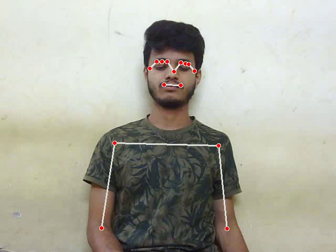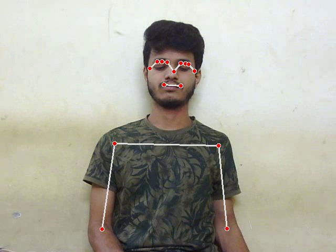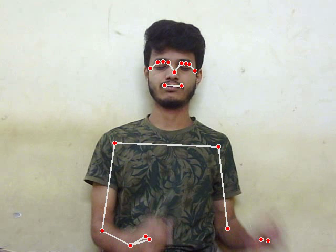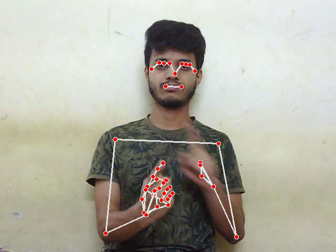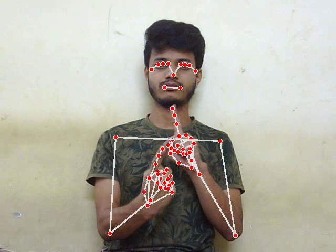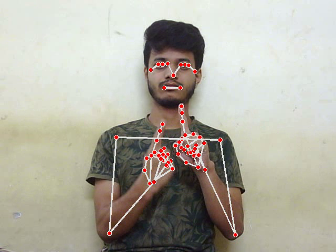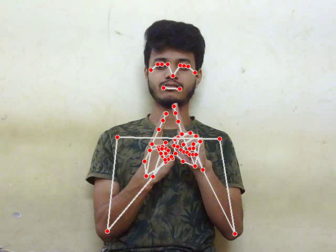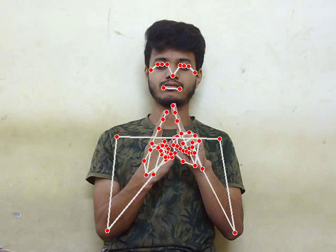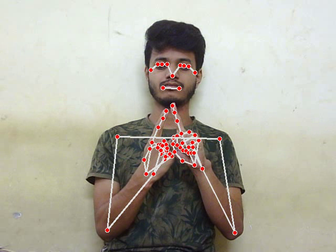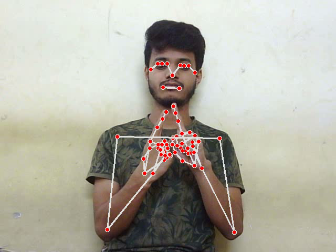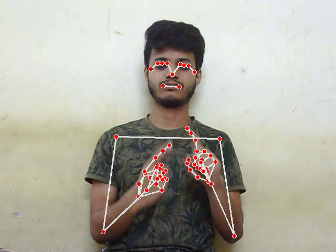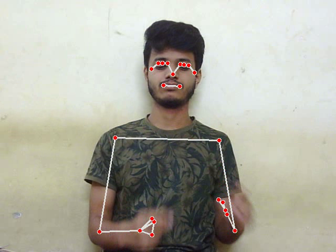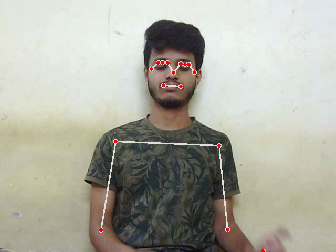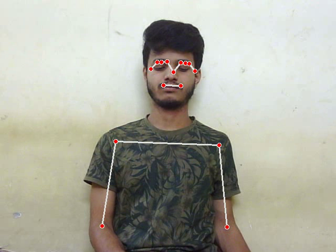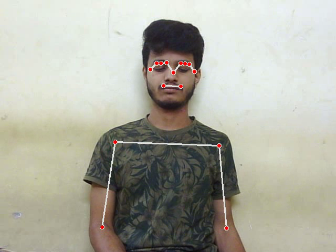meet